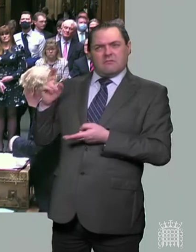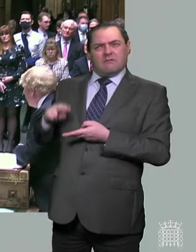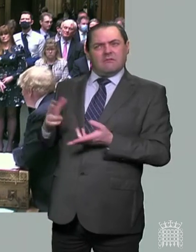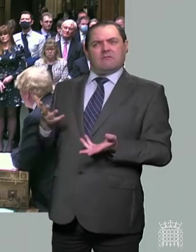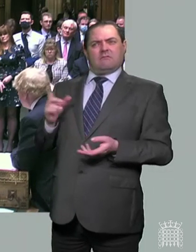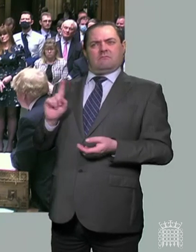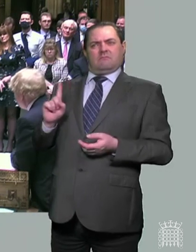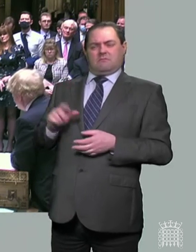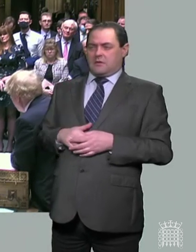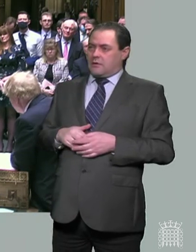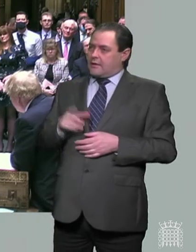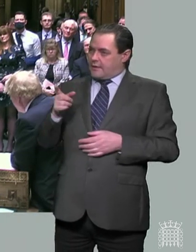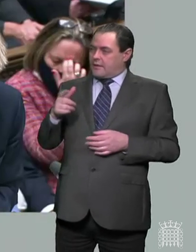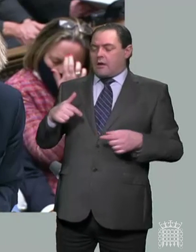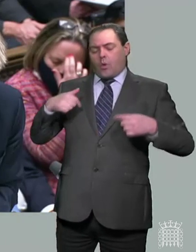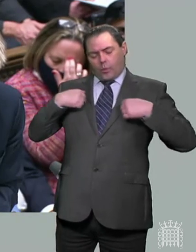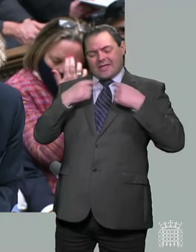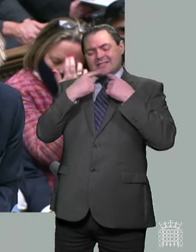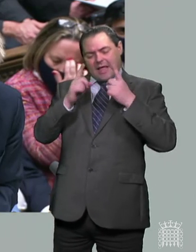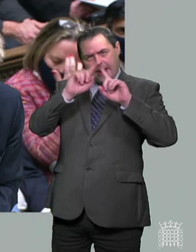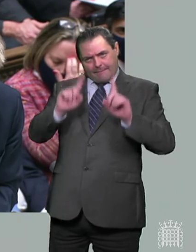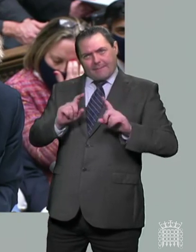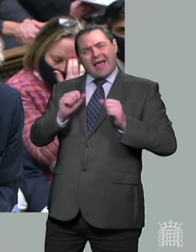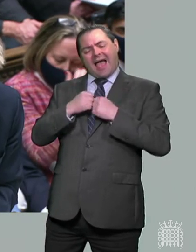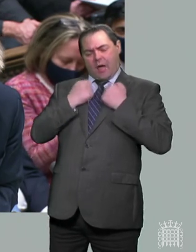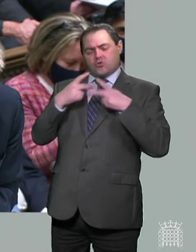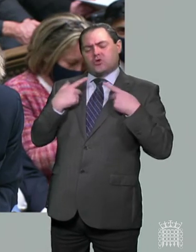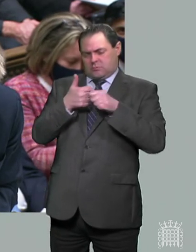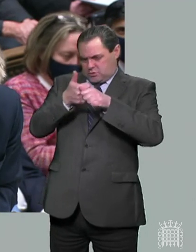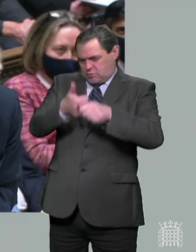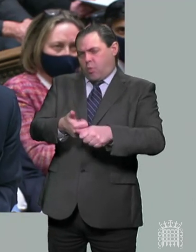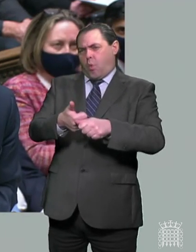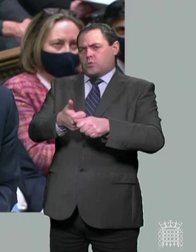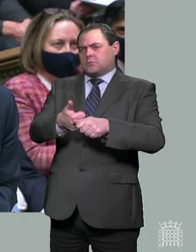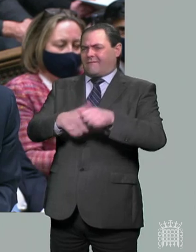What we are telling the people of this country now is that we back our fantastic nurses all the way.